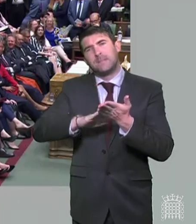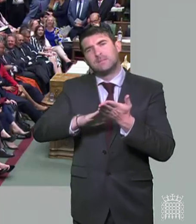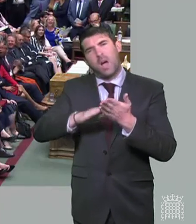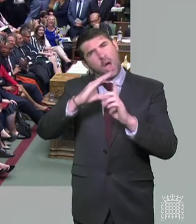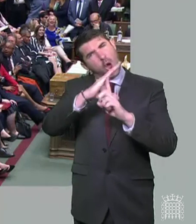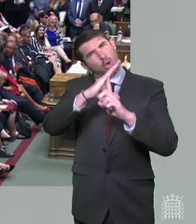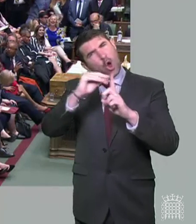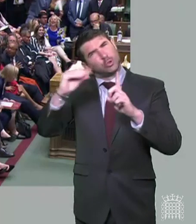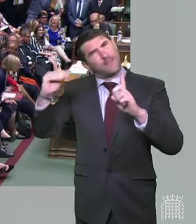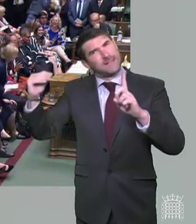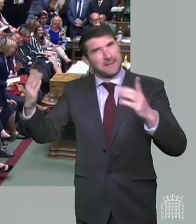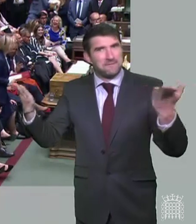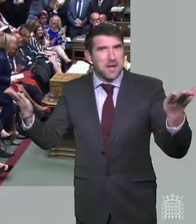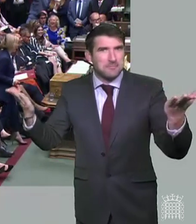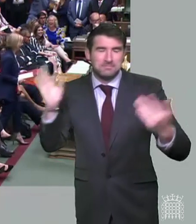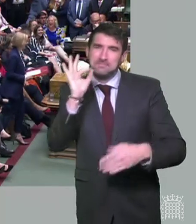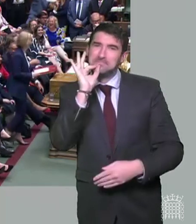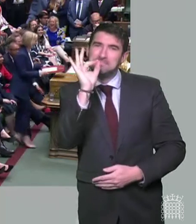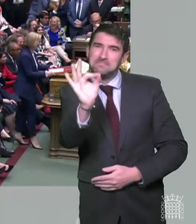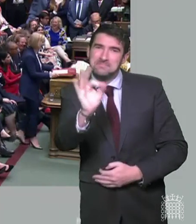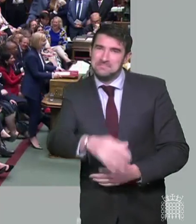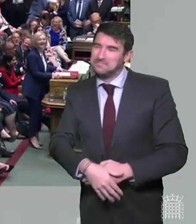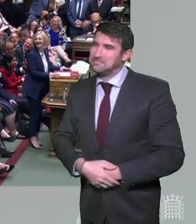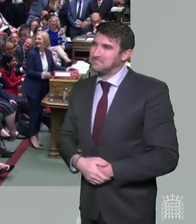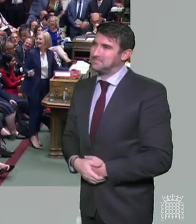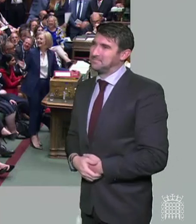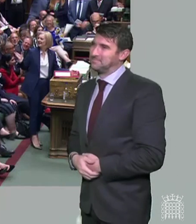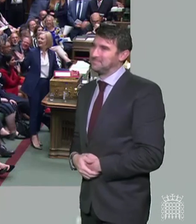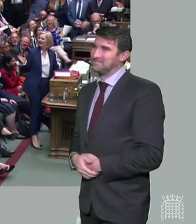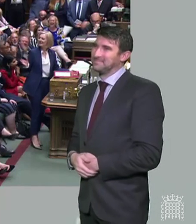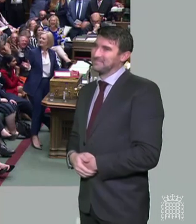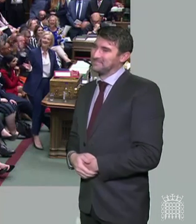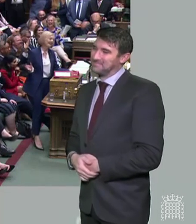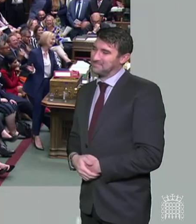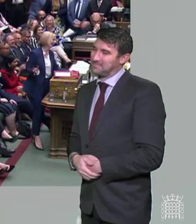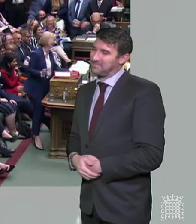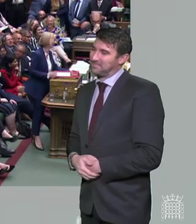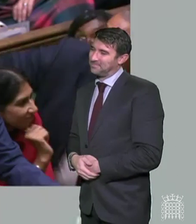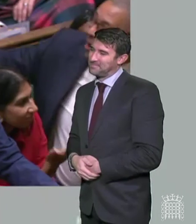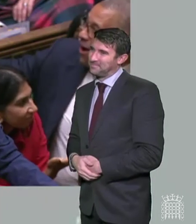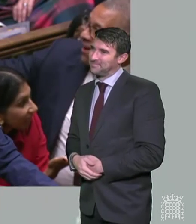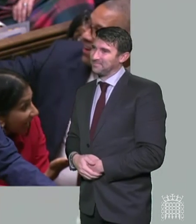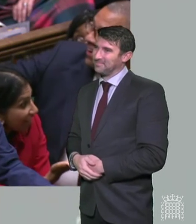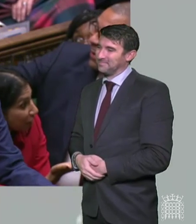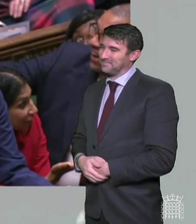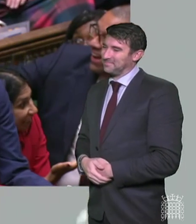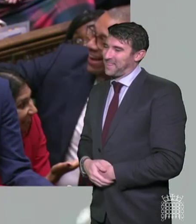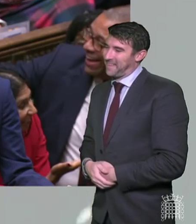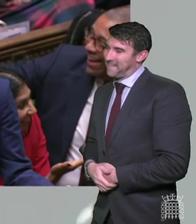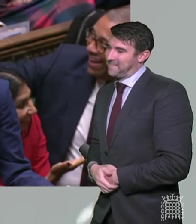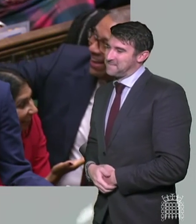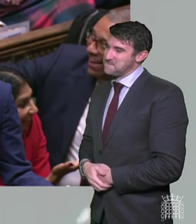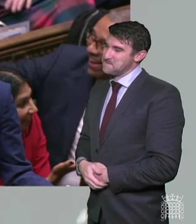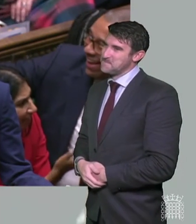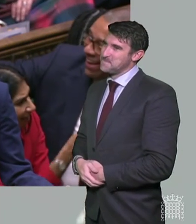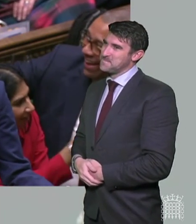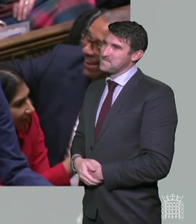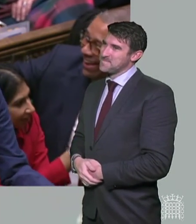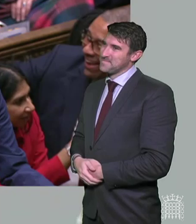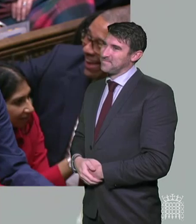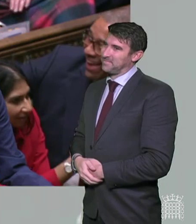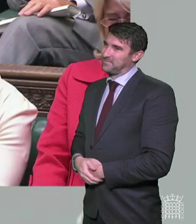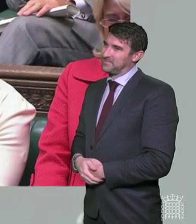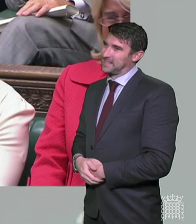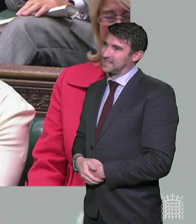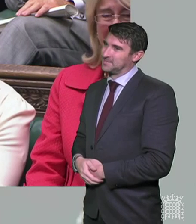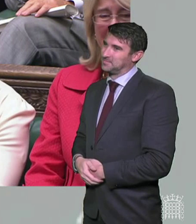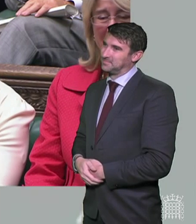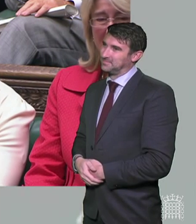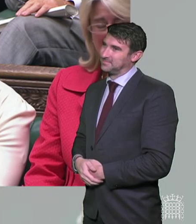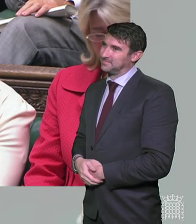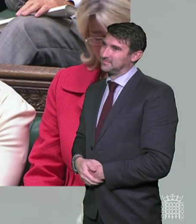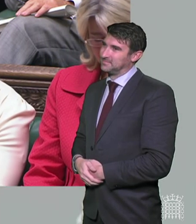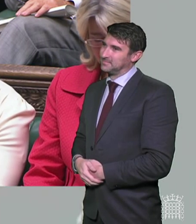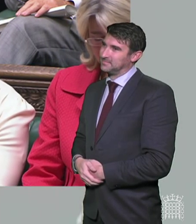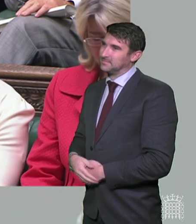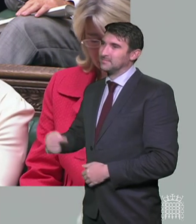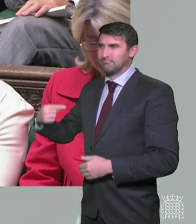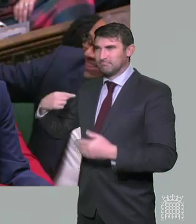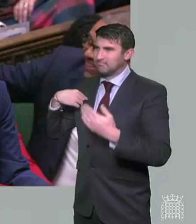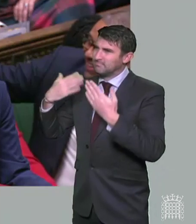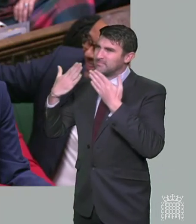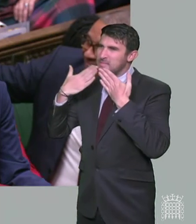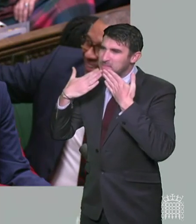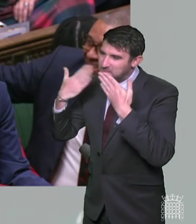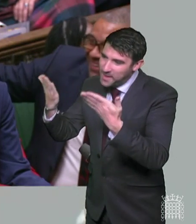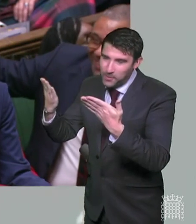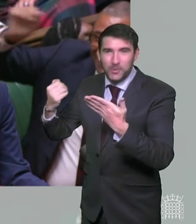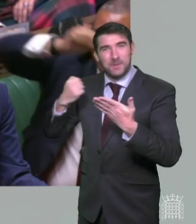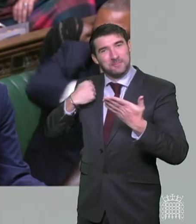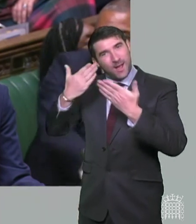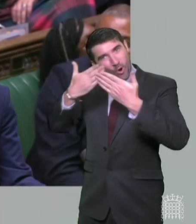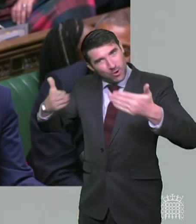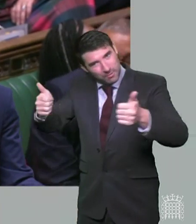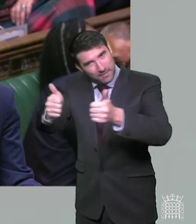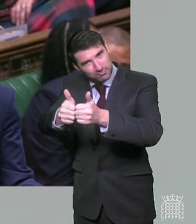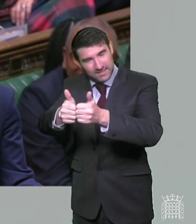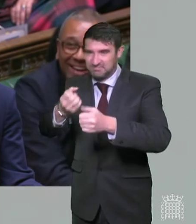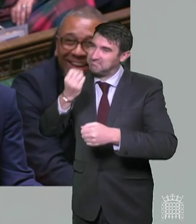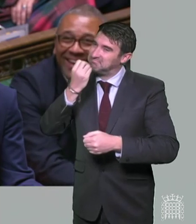Can I ask my right honourable Friend why does she think it is that all three female Prime Ministers have been Conservatives?